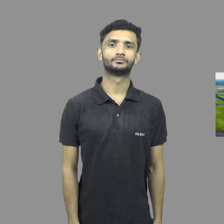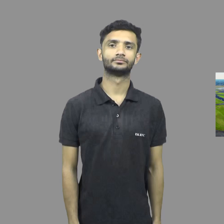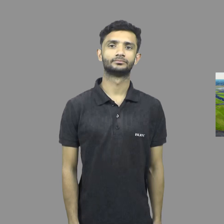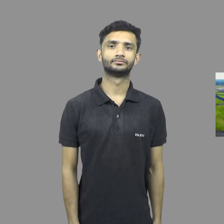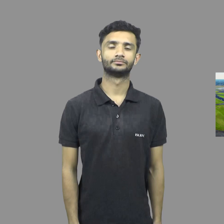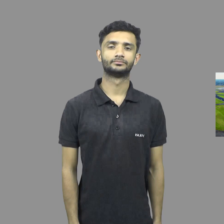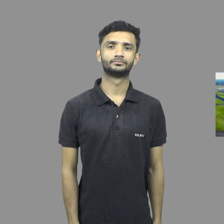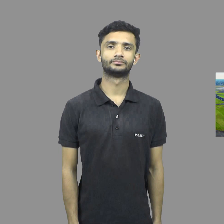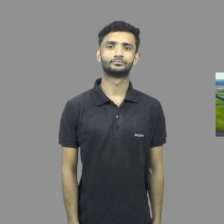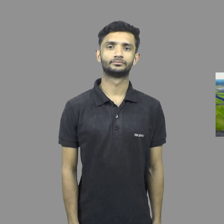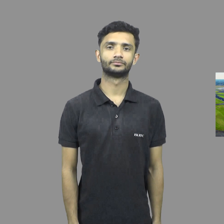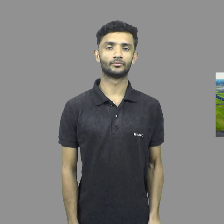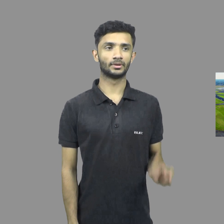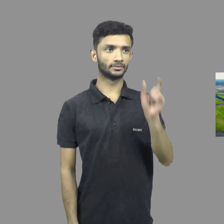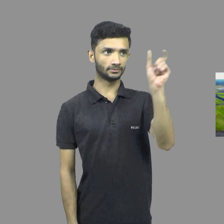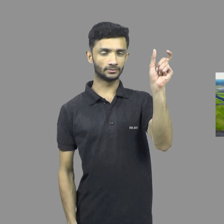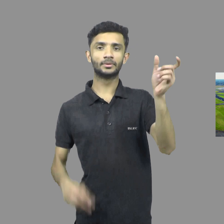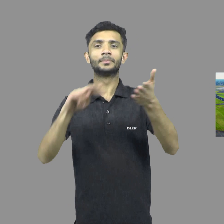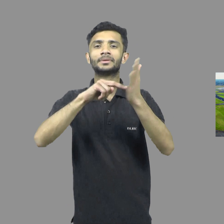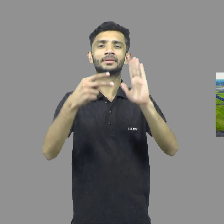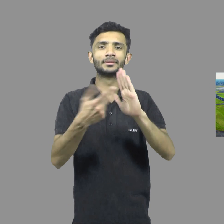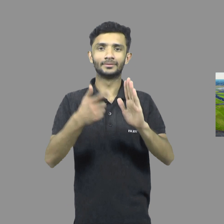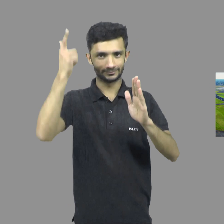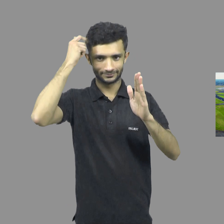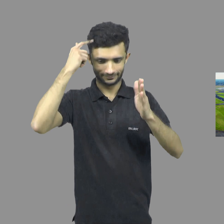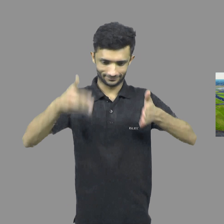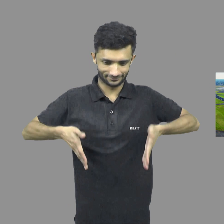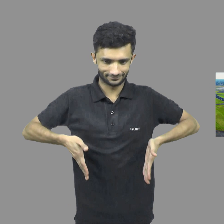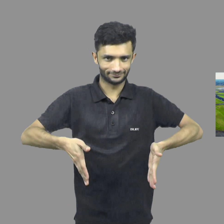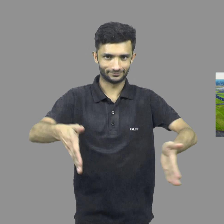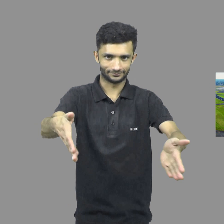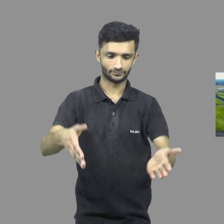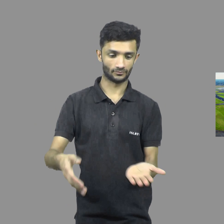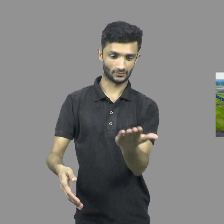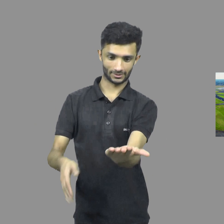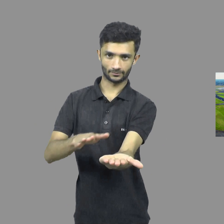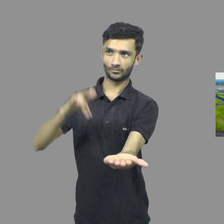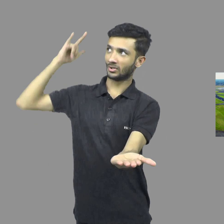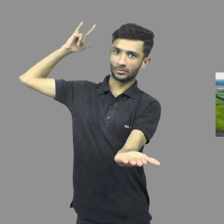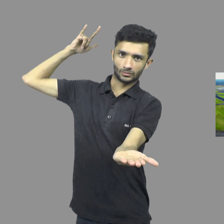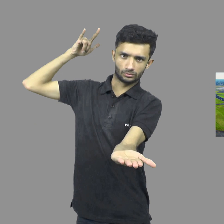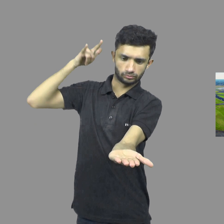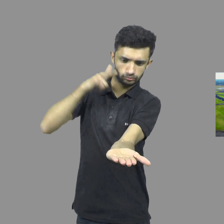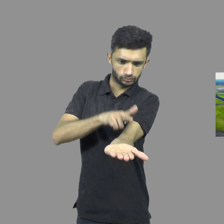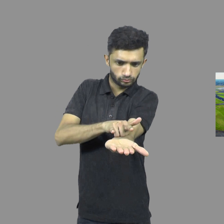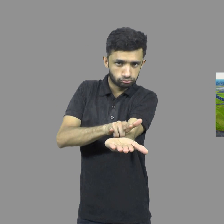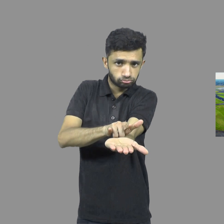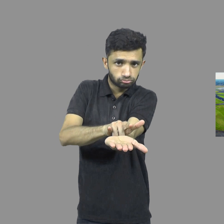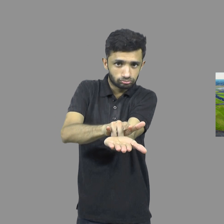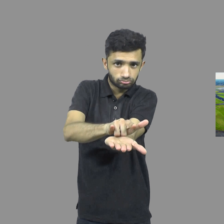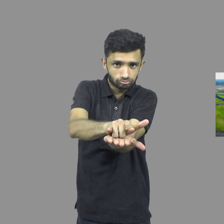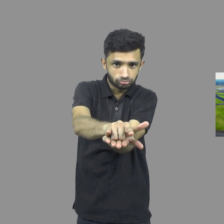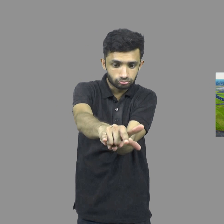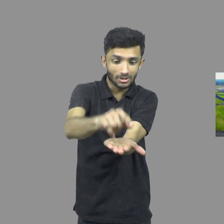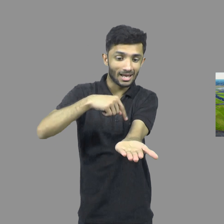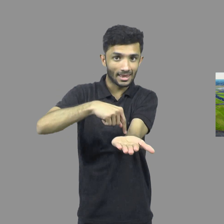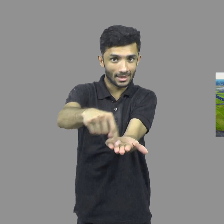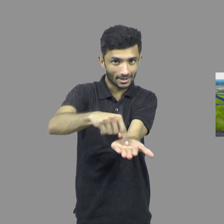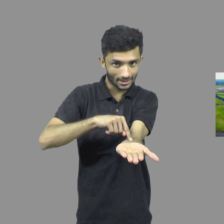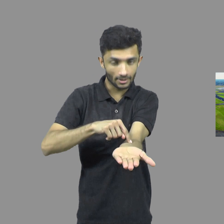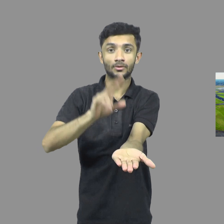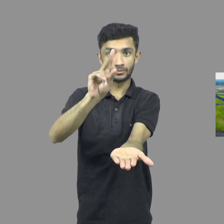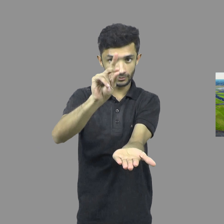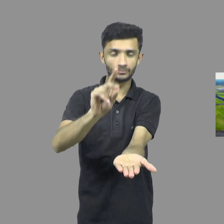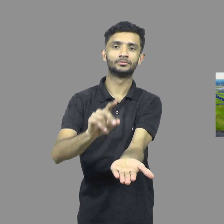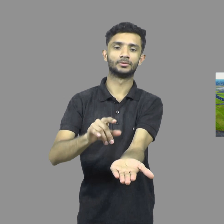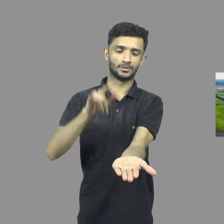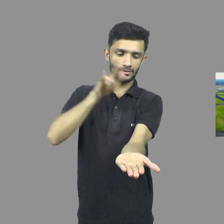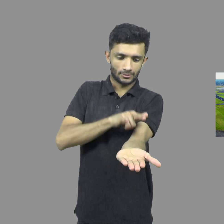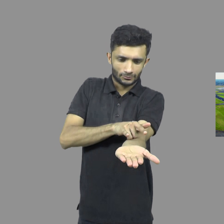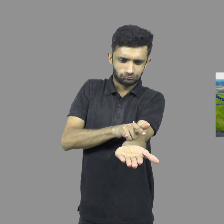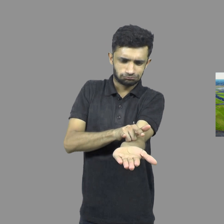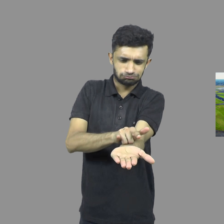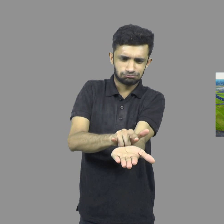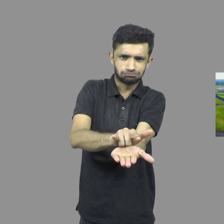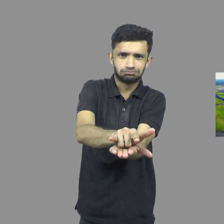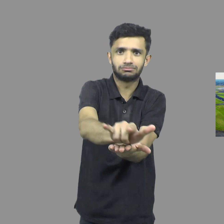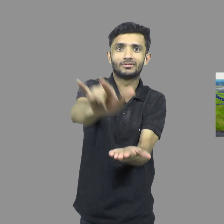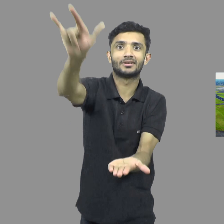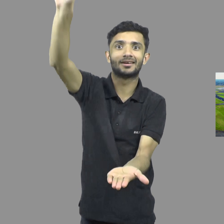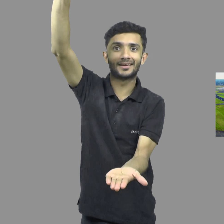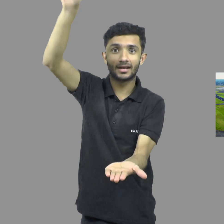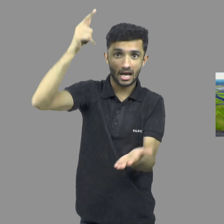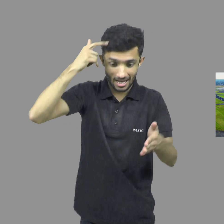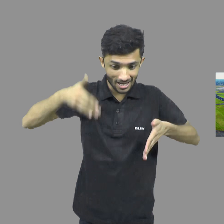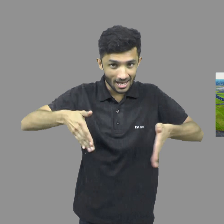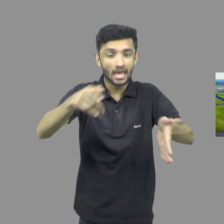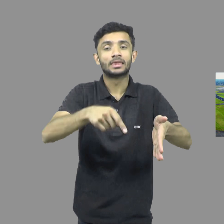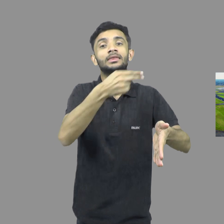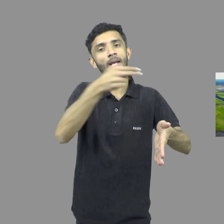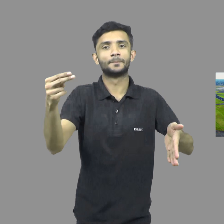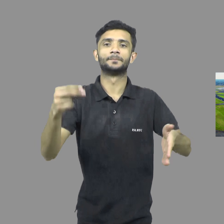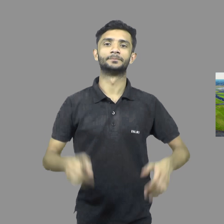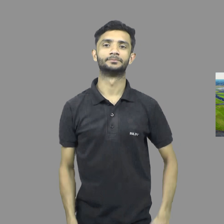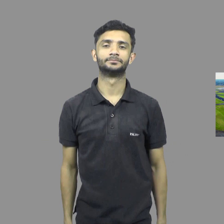Runway 1